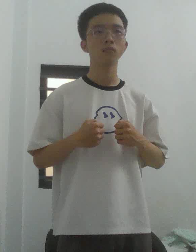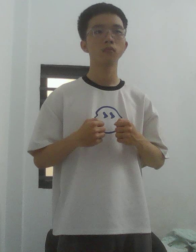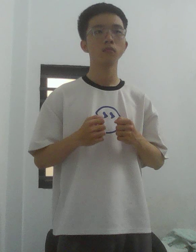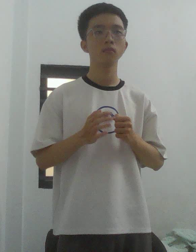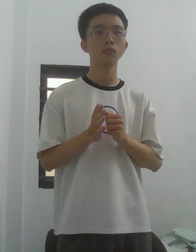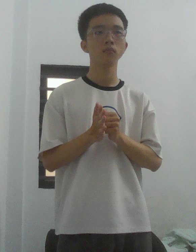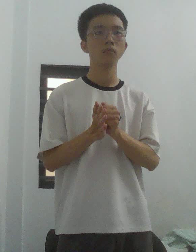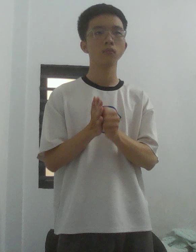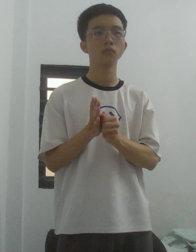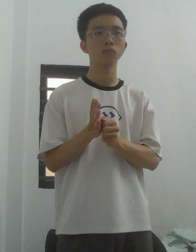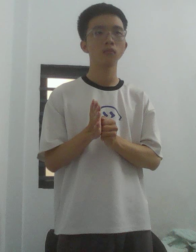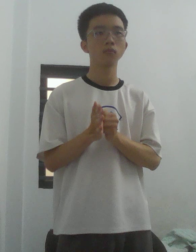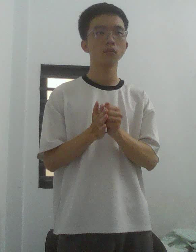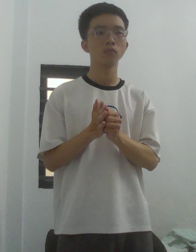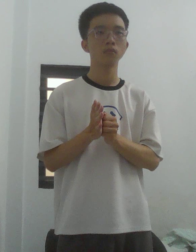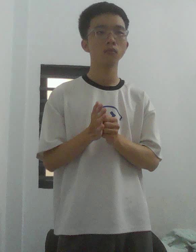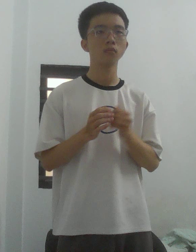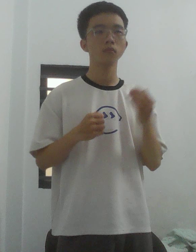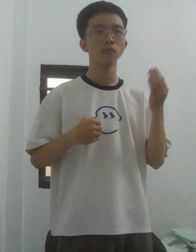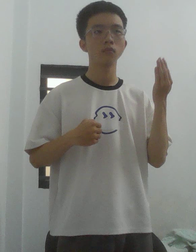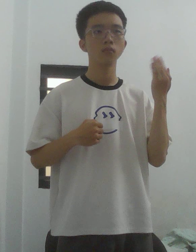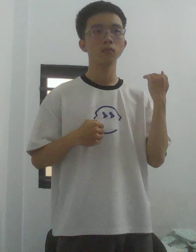thang truoc